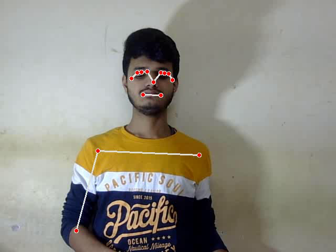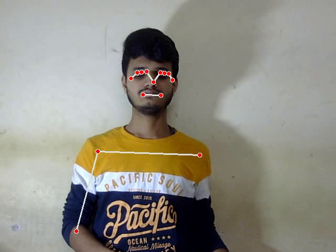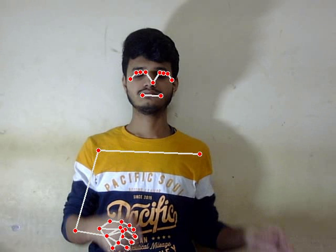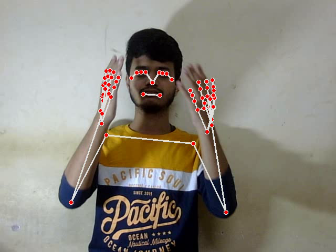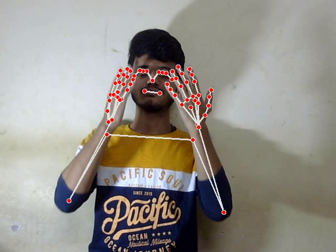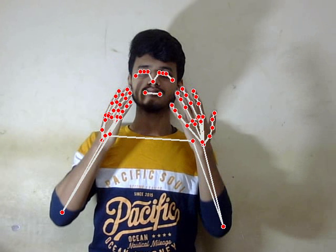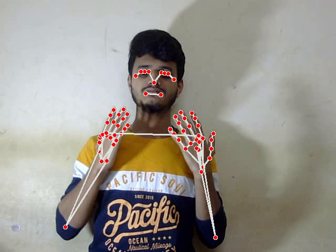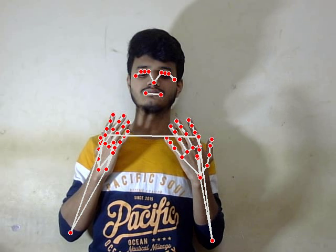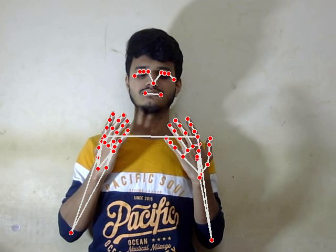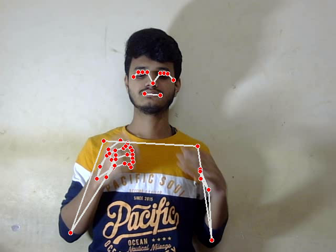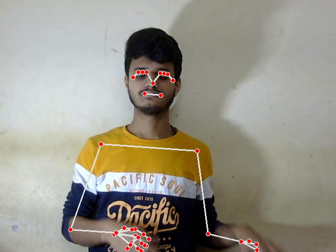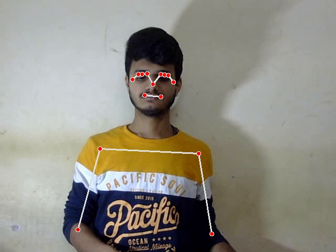sad